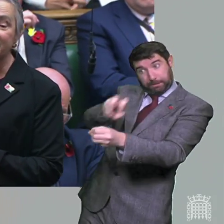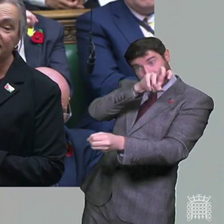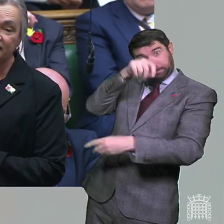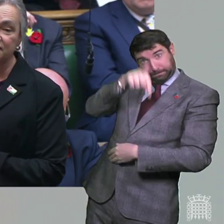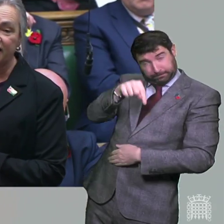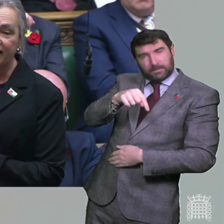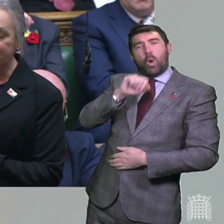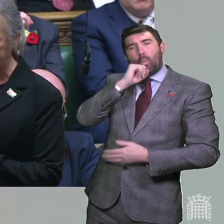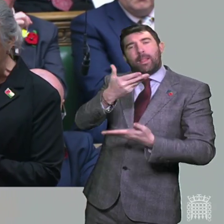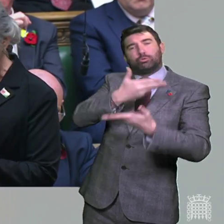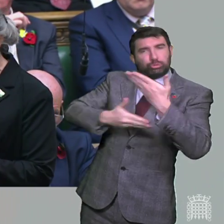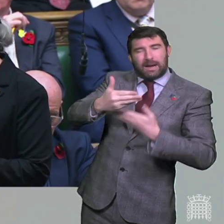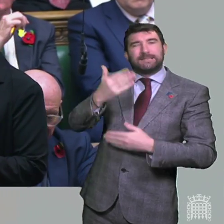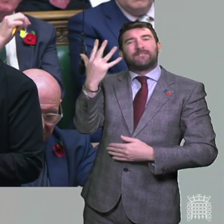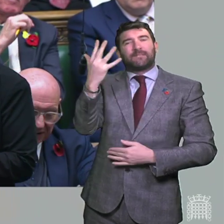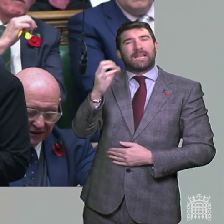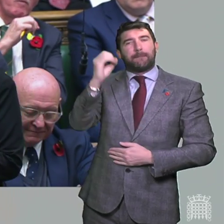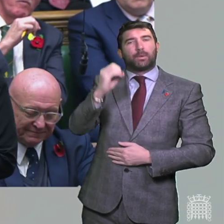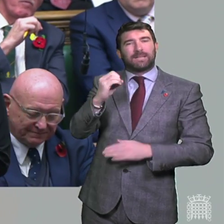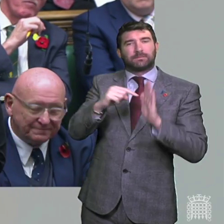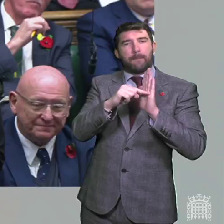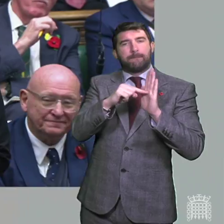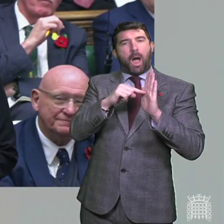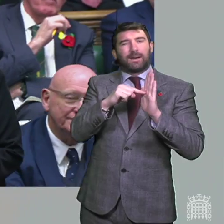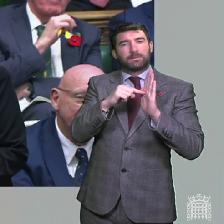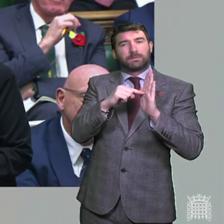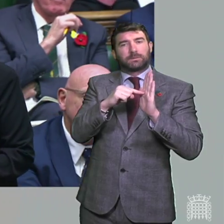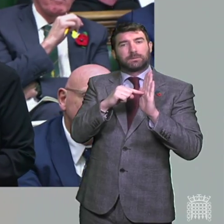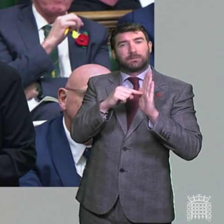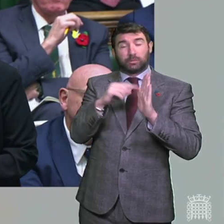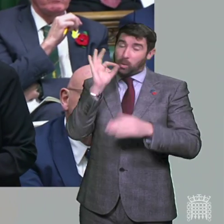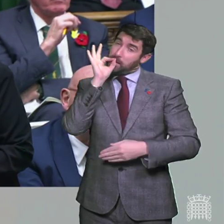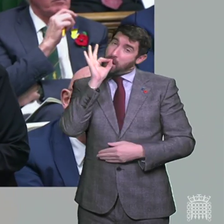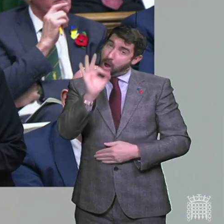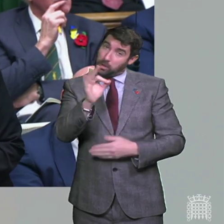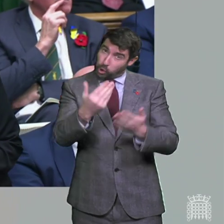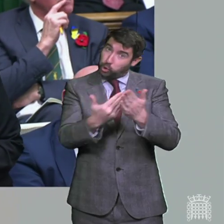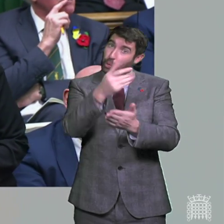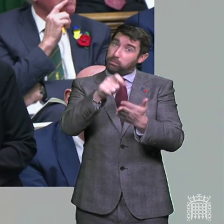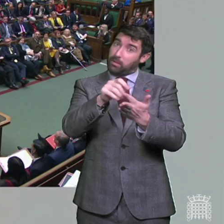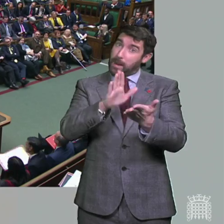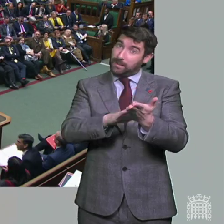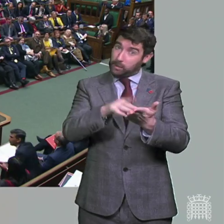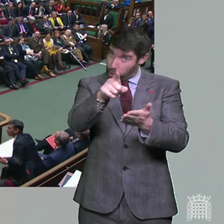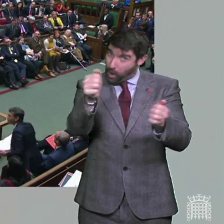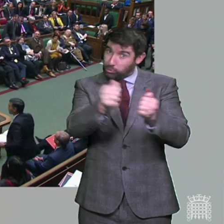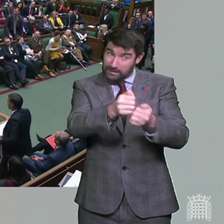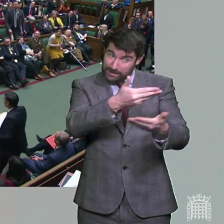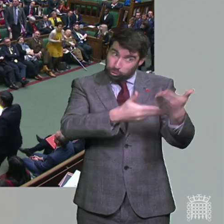That is a fact. Who does he agree with—the OBR or his Tory Minister?